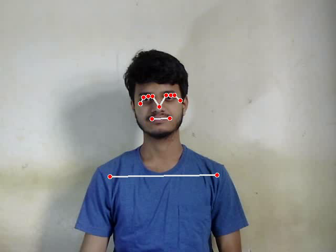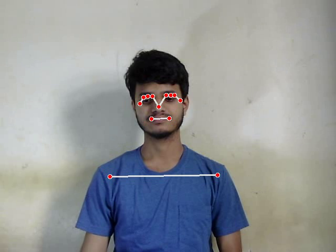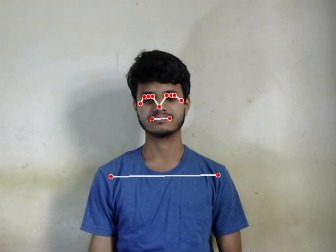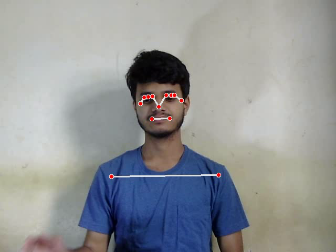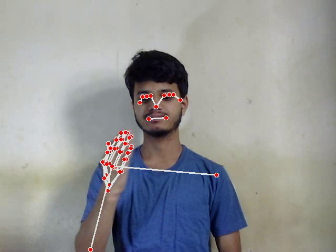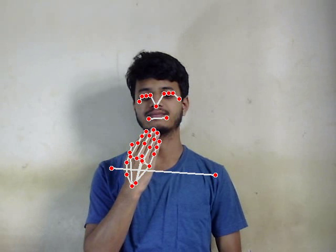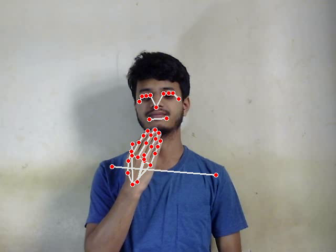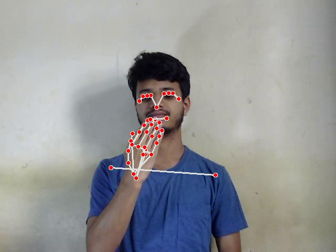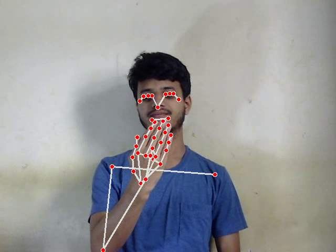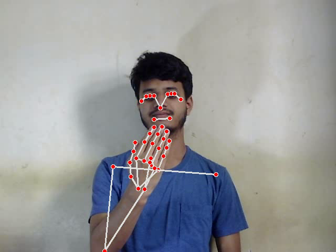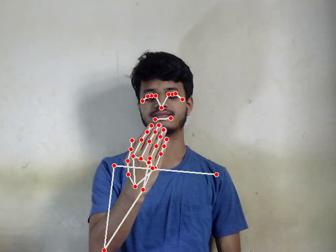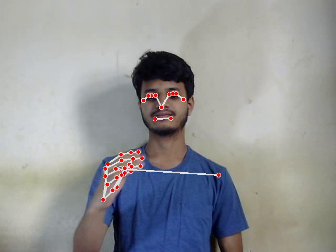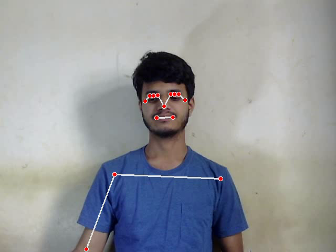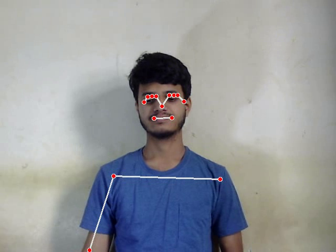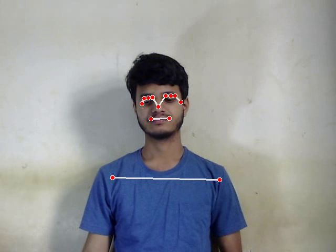thank you